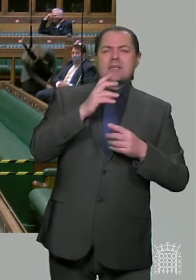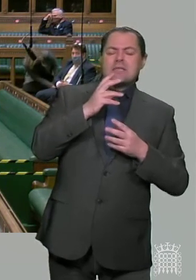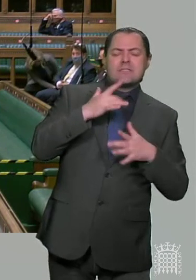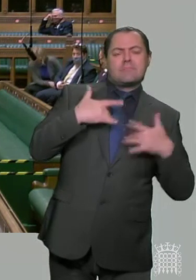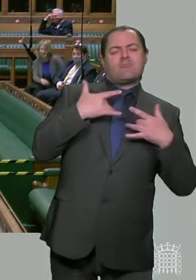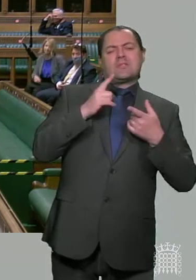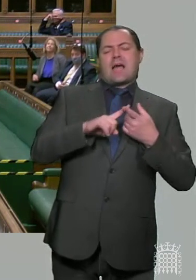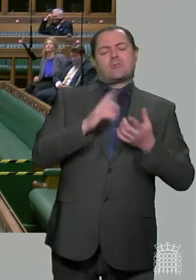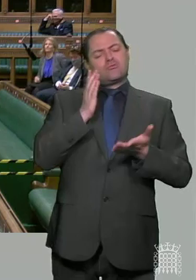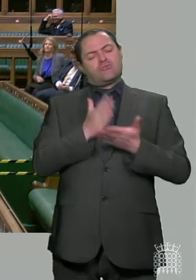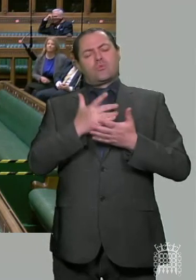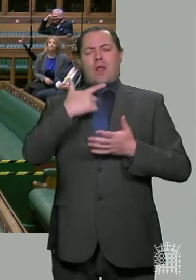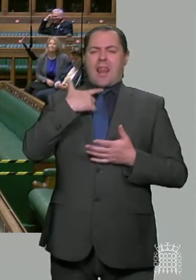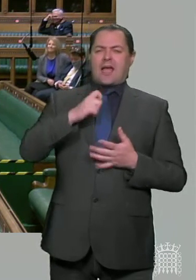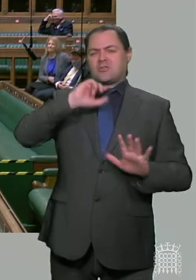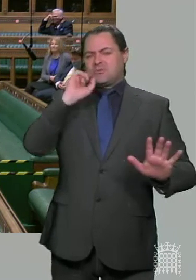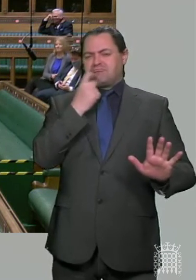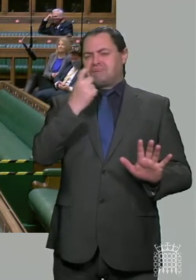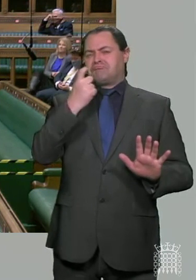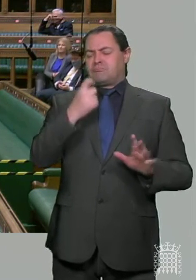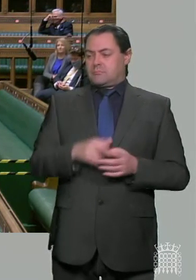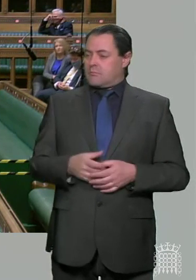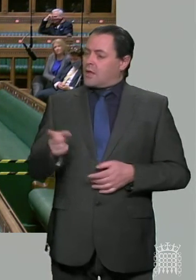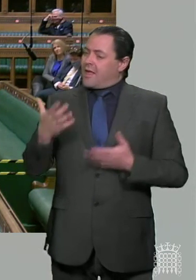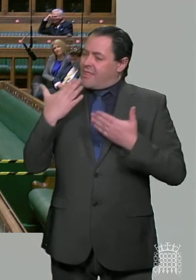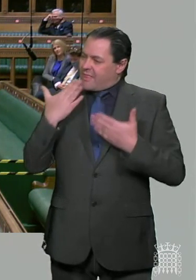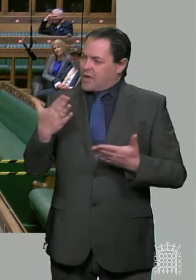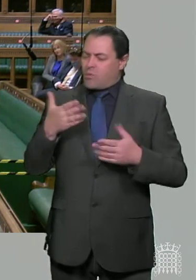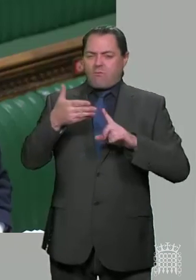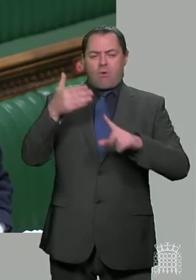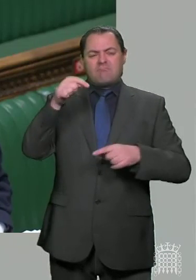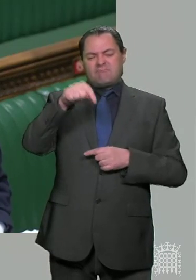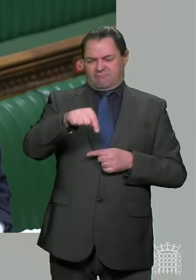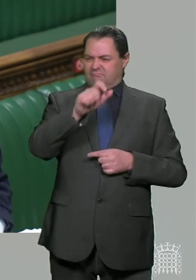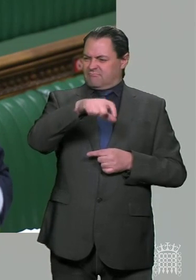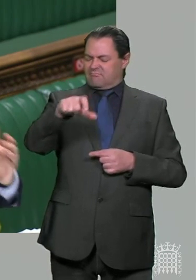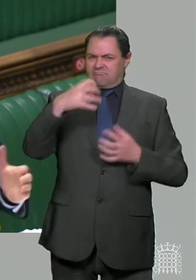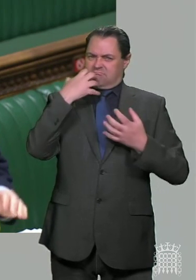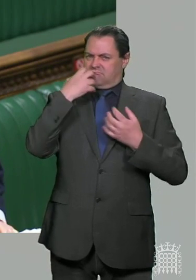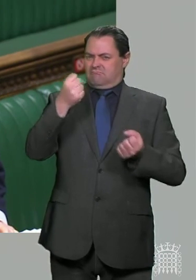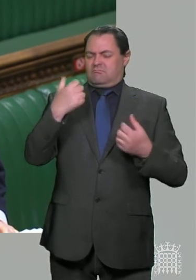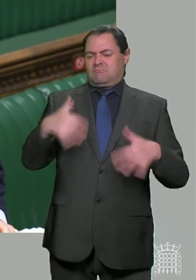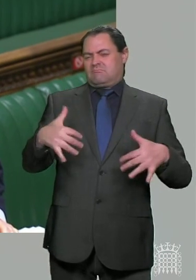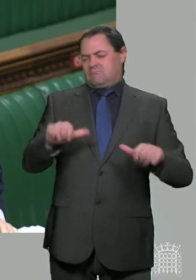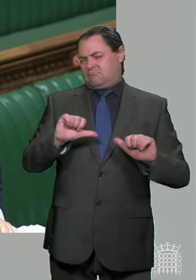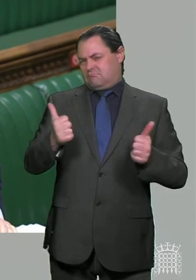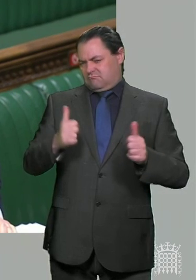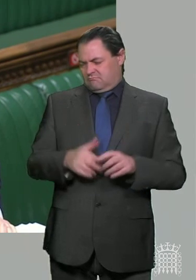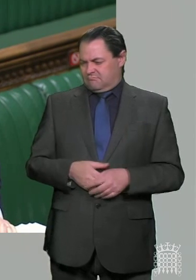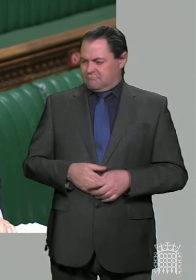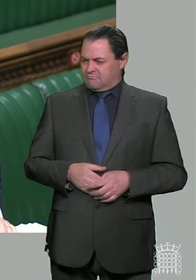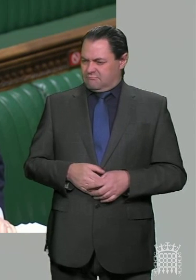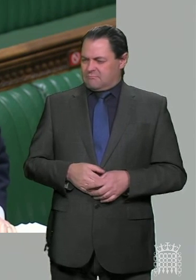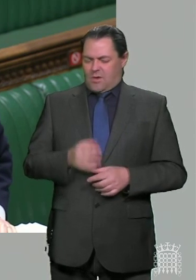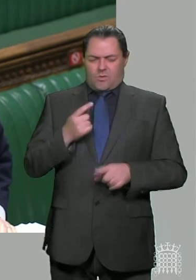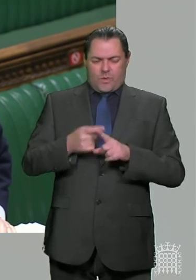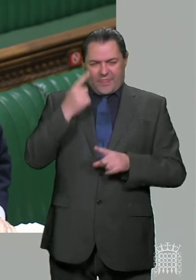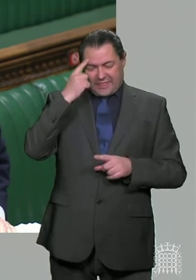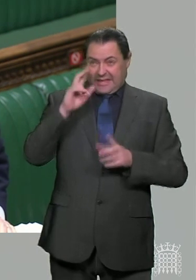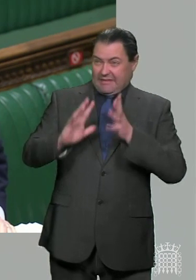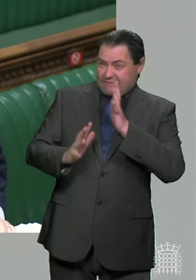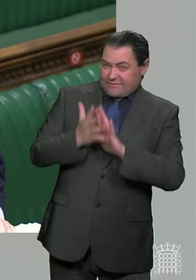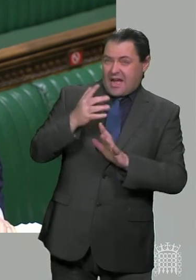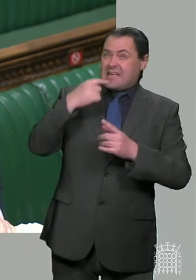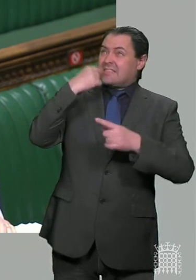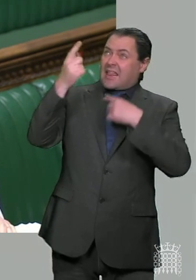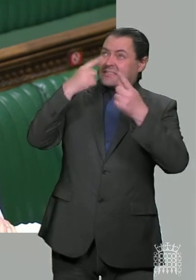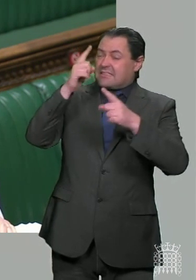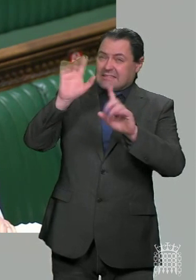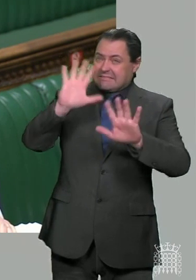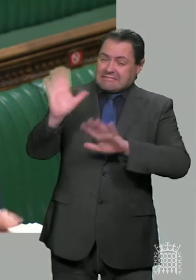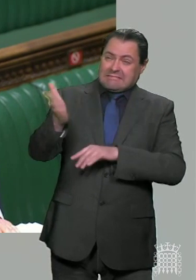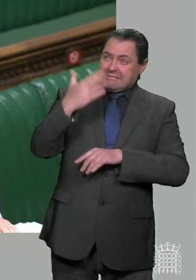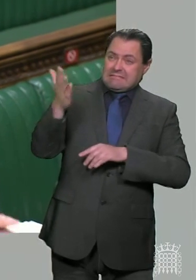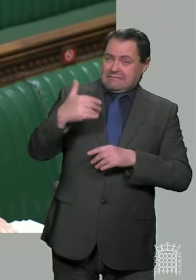Yes. I thank my honourable Friend for singling out this intrepid act of quick-thinking and selflessness.